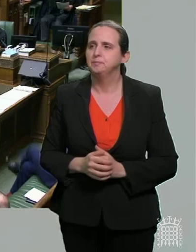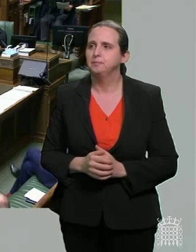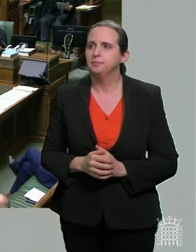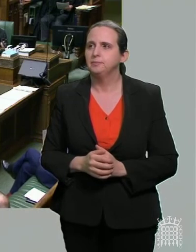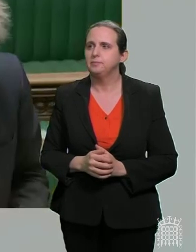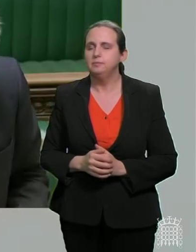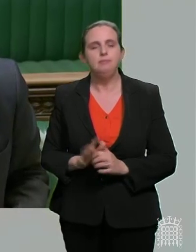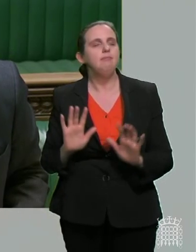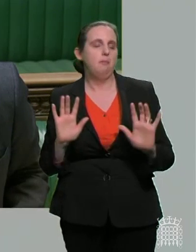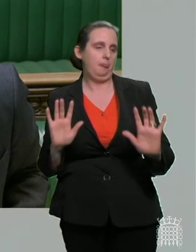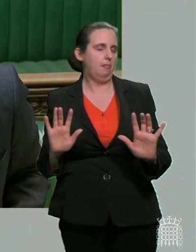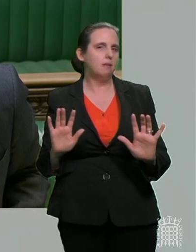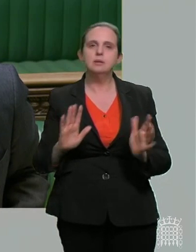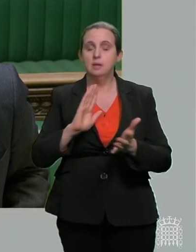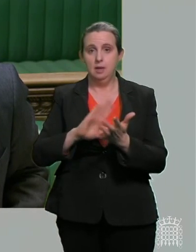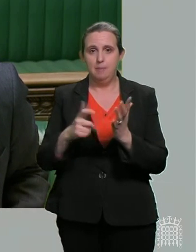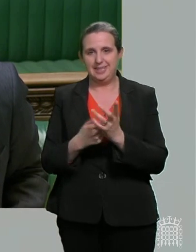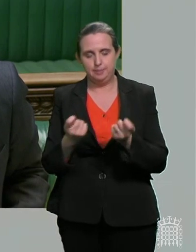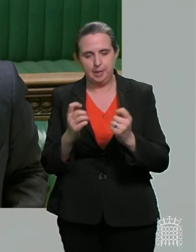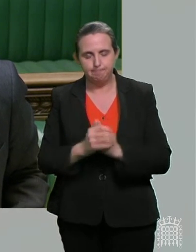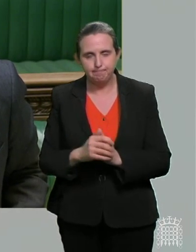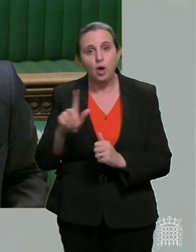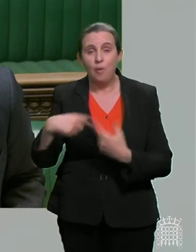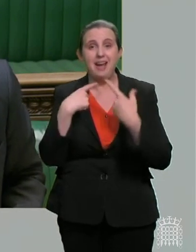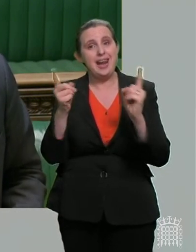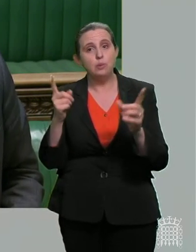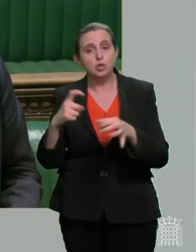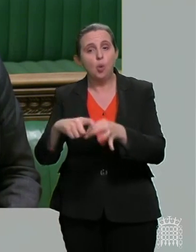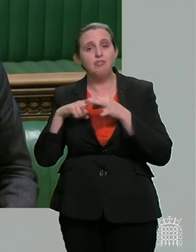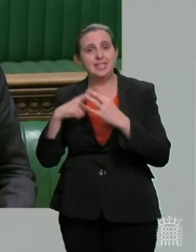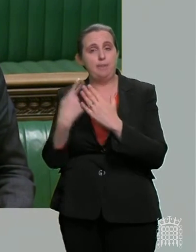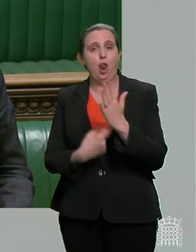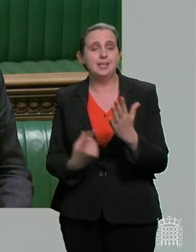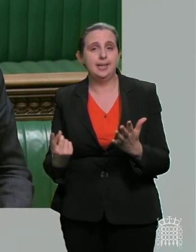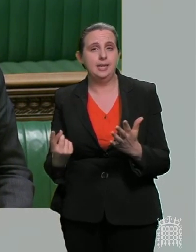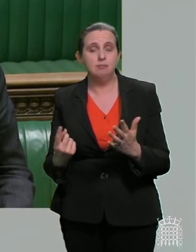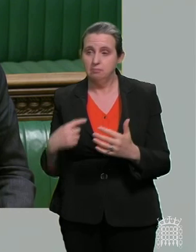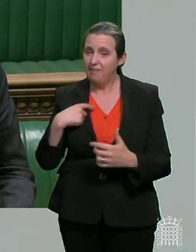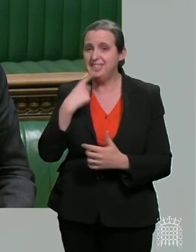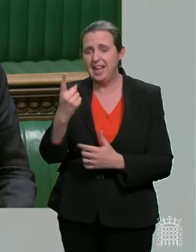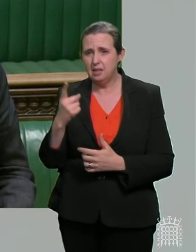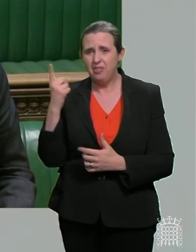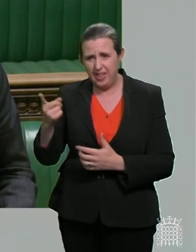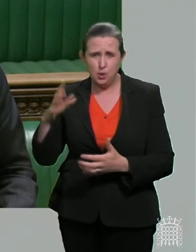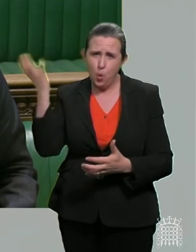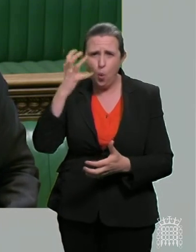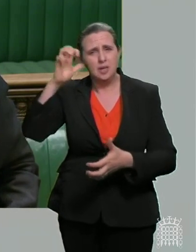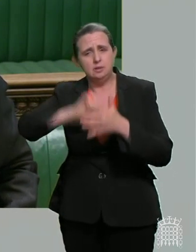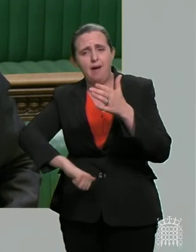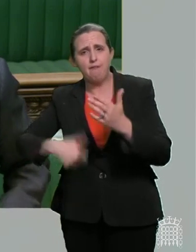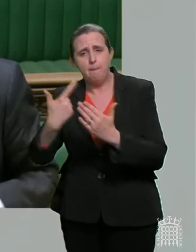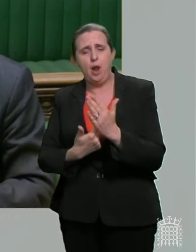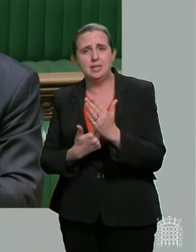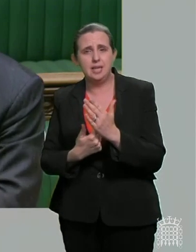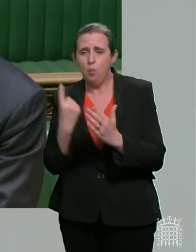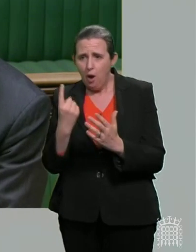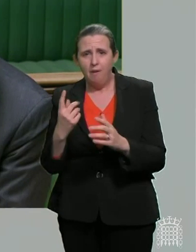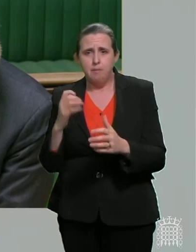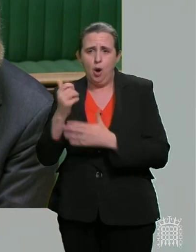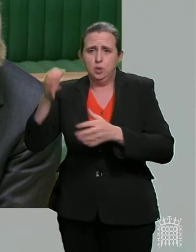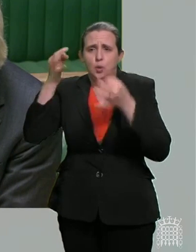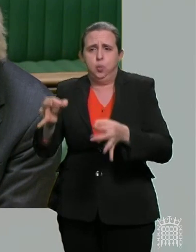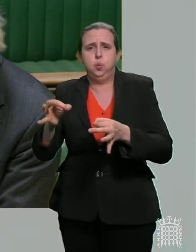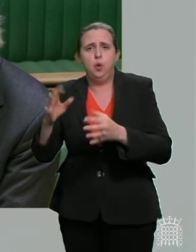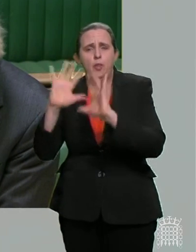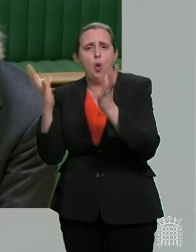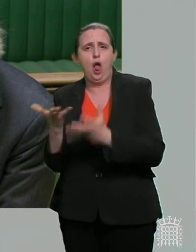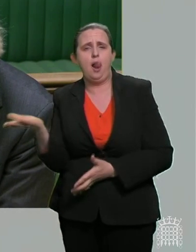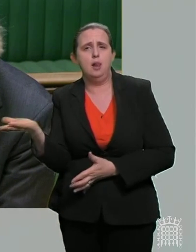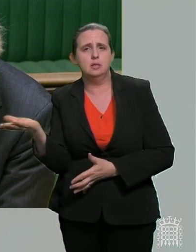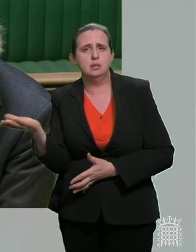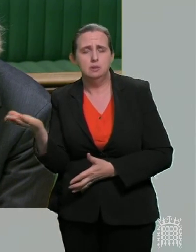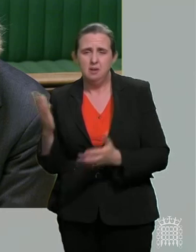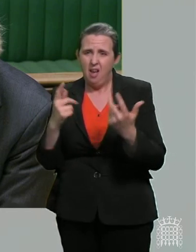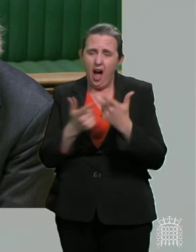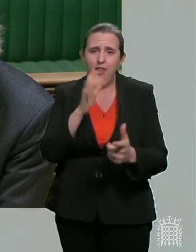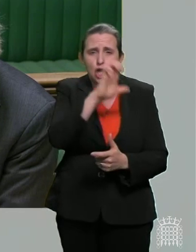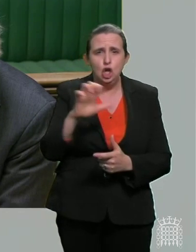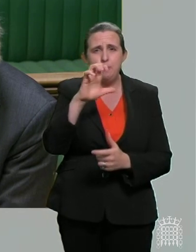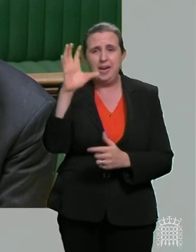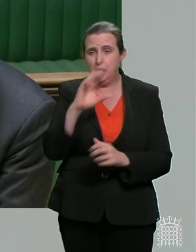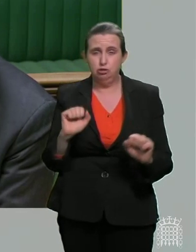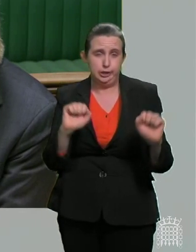We have just announced the quarantine policy, which, as I have said to the House, is among the toughest in the world and certainly tougher than most other European countries.